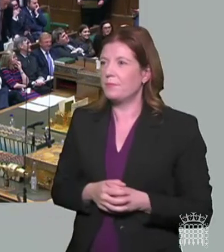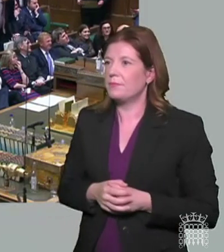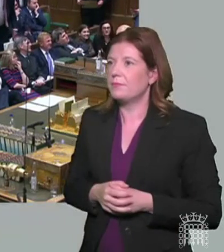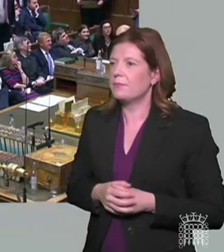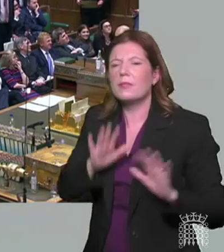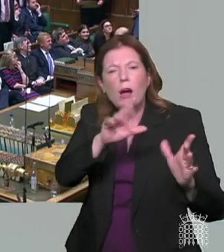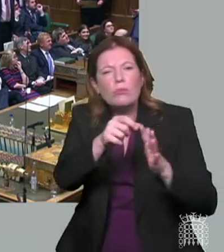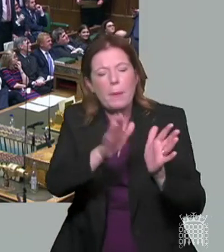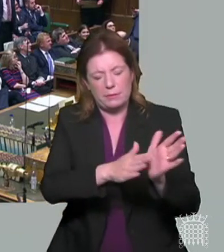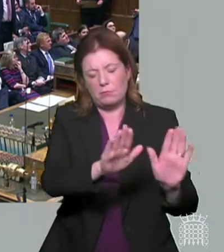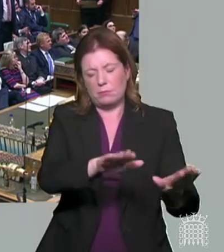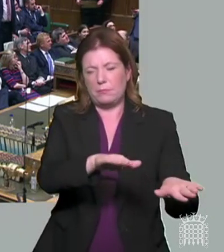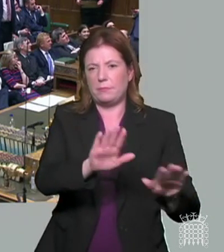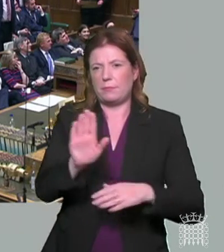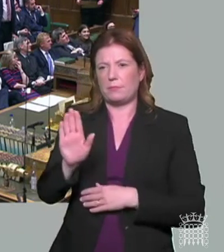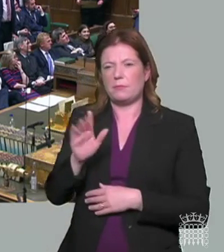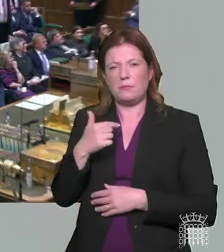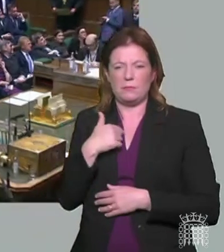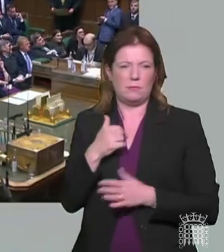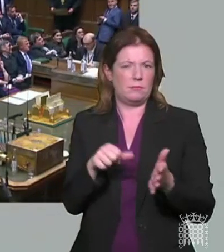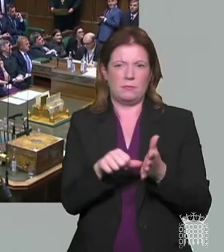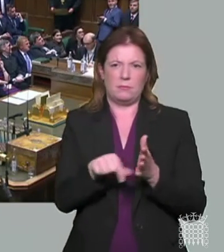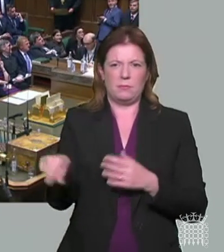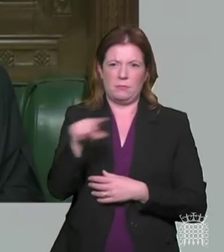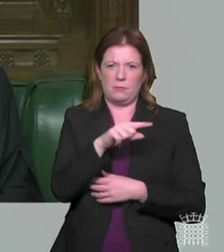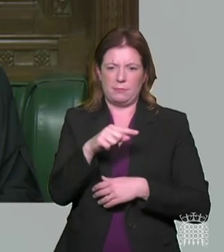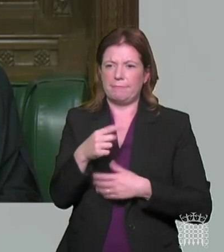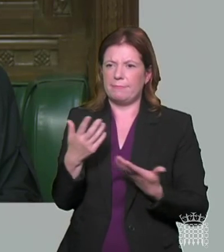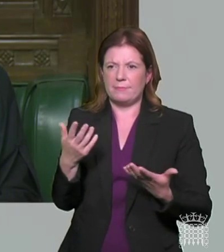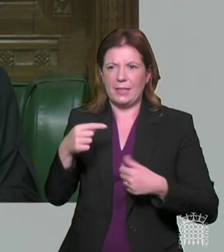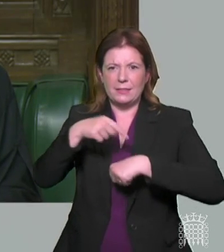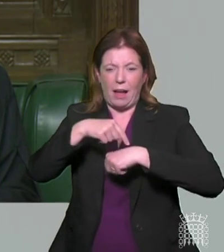Order. I am sorry, Prime Minister. I have got a real problem. Some people are not going to get in.